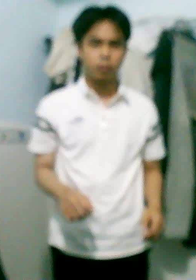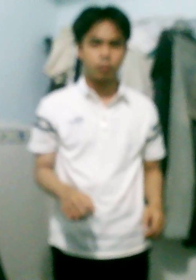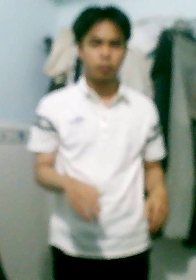gioi thieu